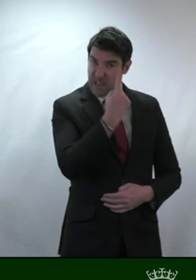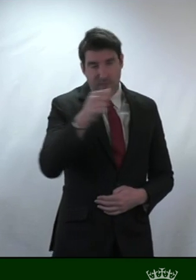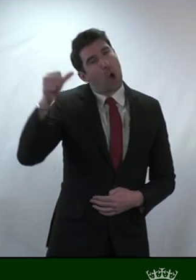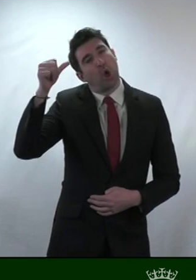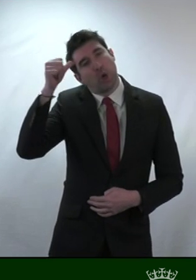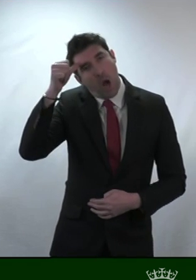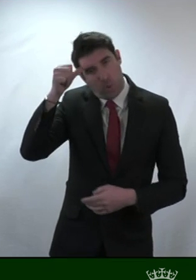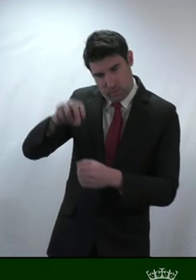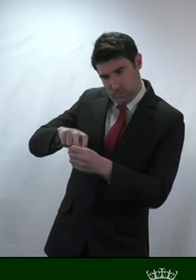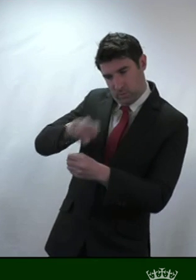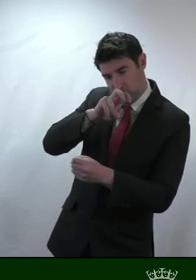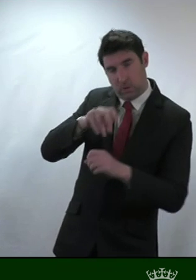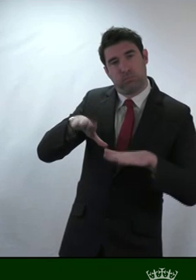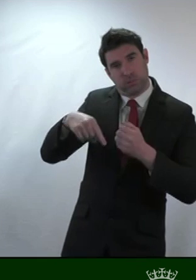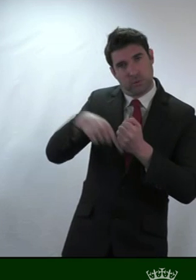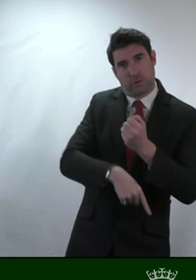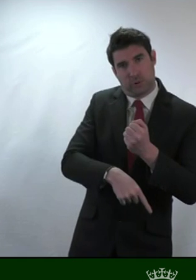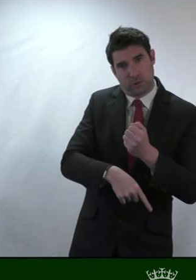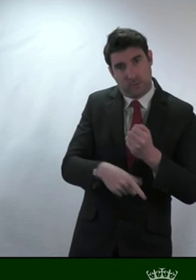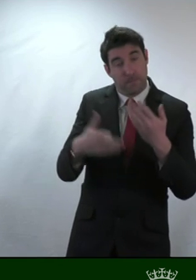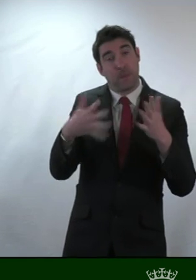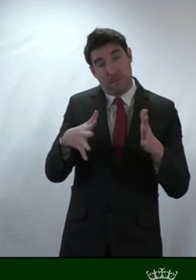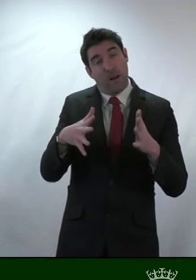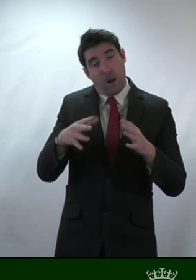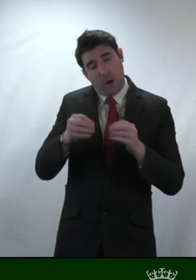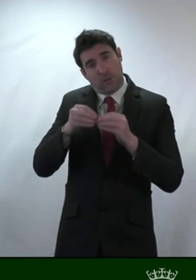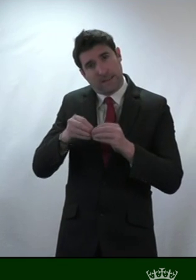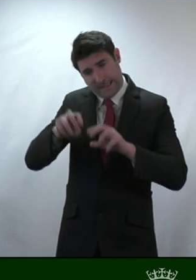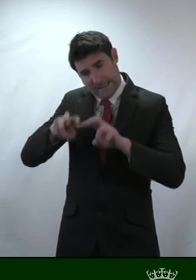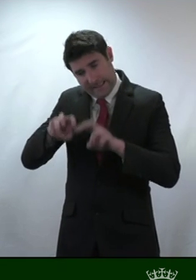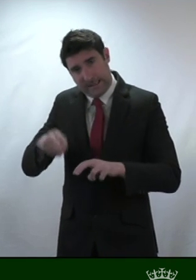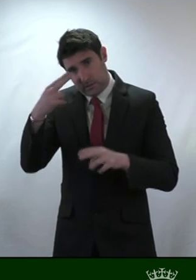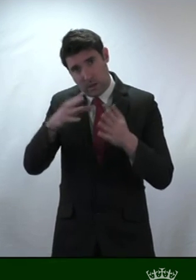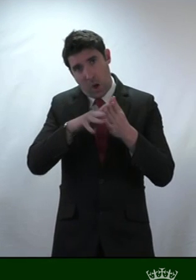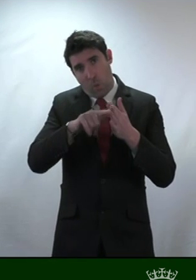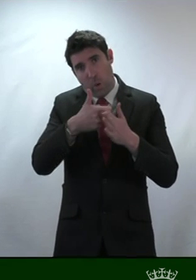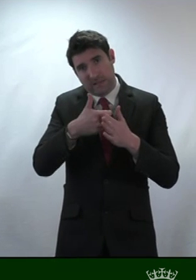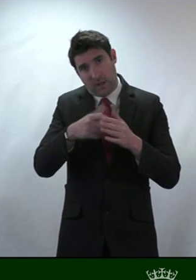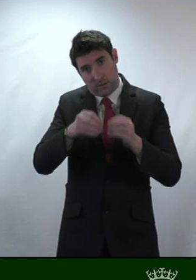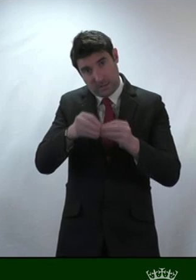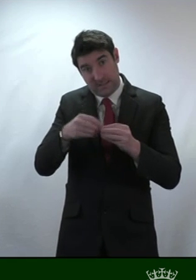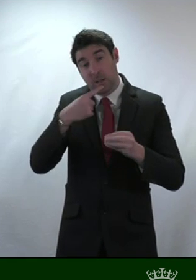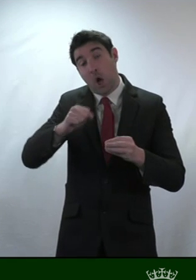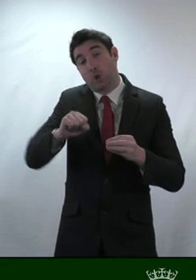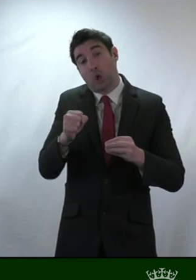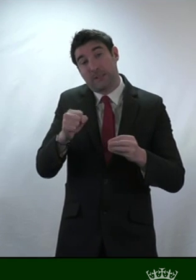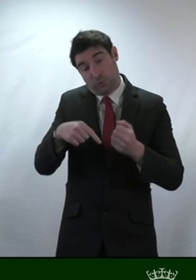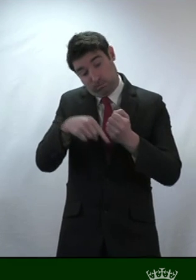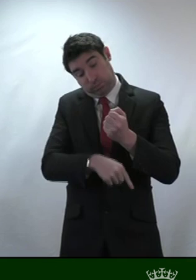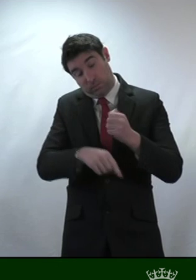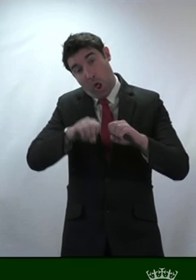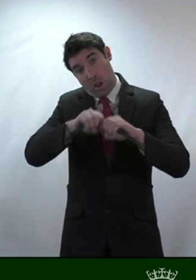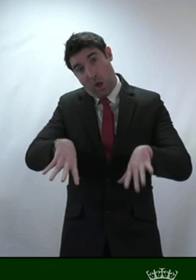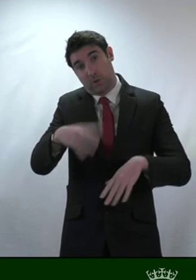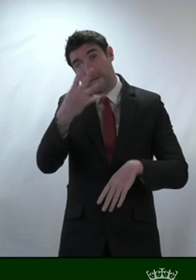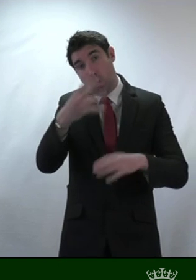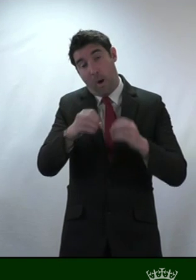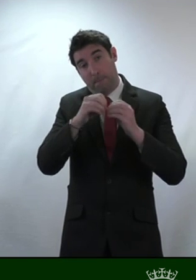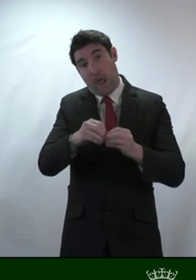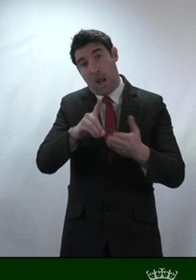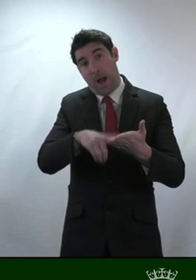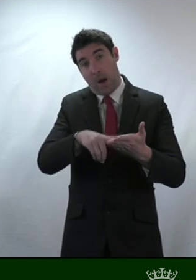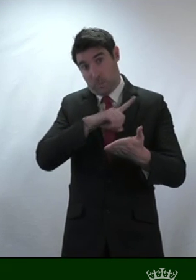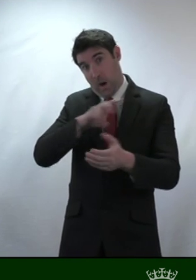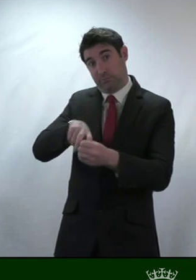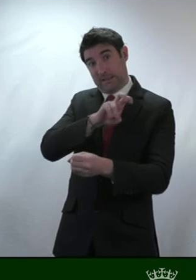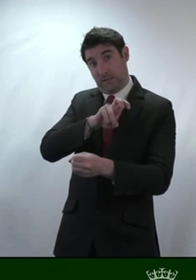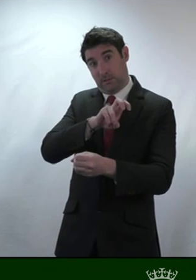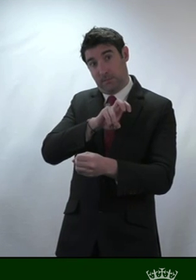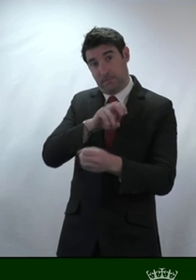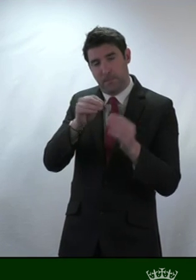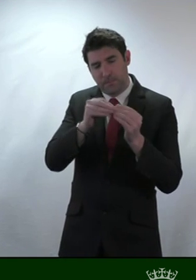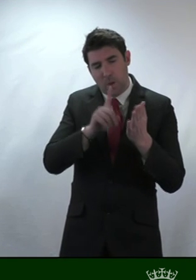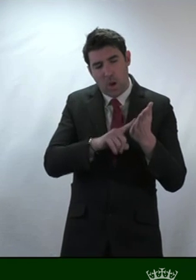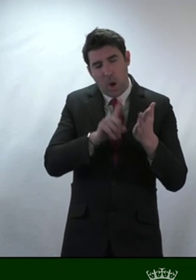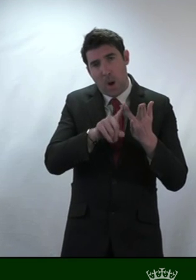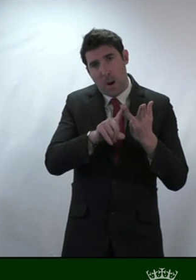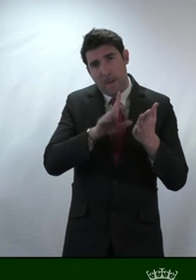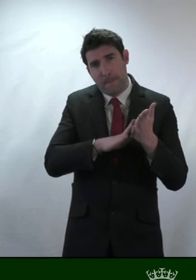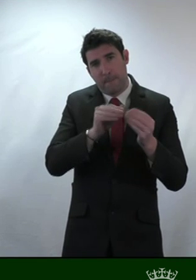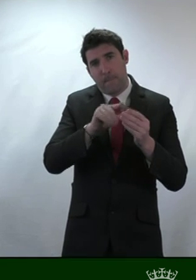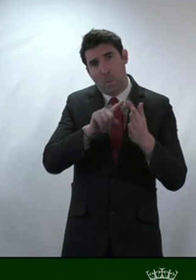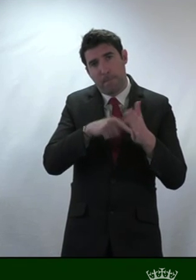The Warwick study estimates that Scotland has already lost £4 billion as a result of Brexit, and Bloomberg Economics estimates that the UK will have lost £200 billion by the end of this year.